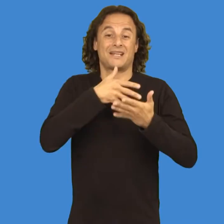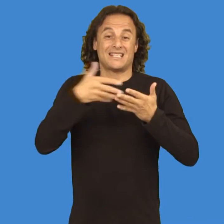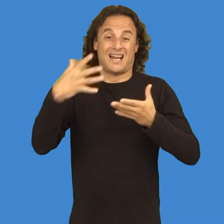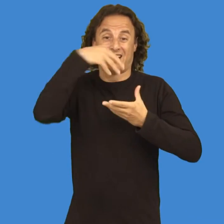sangre